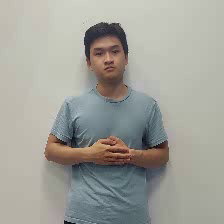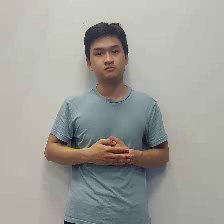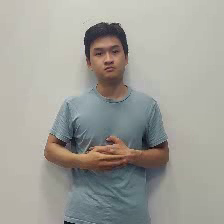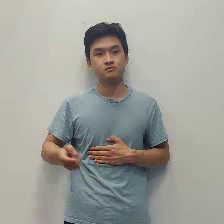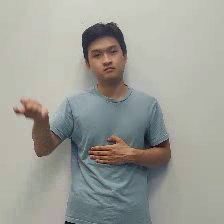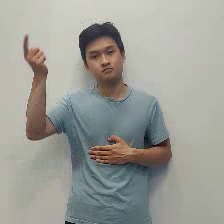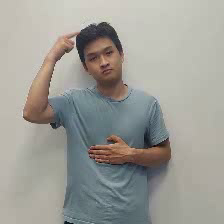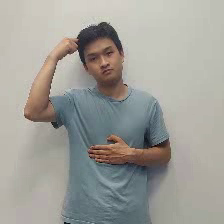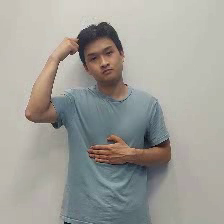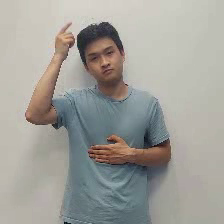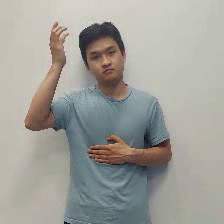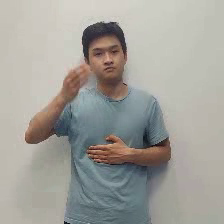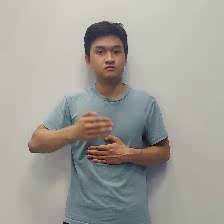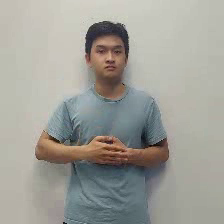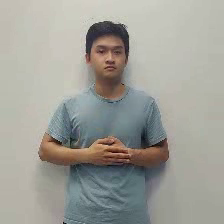Đầu